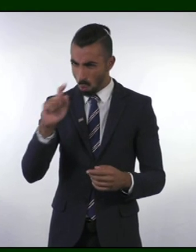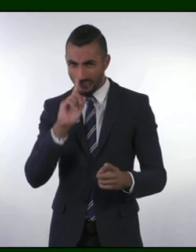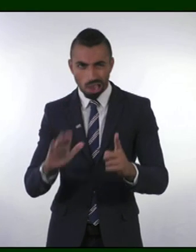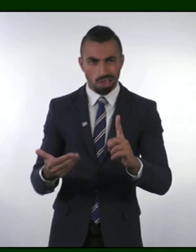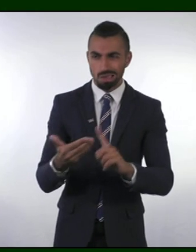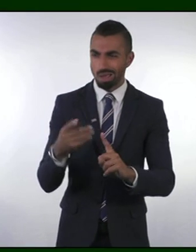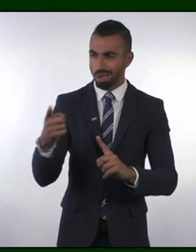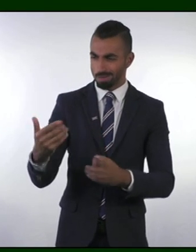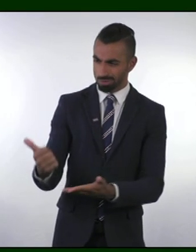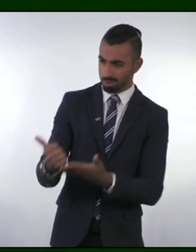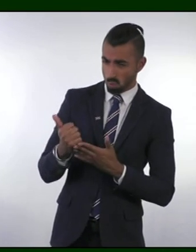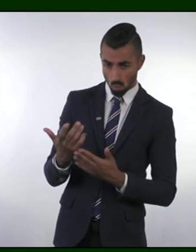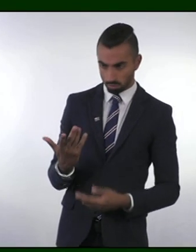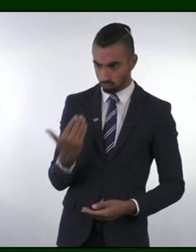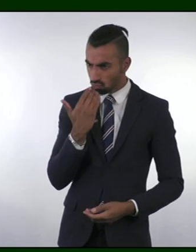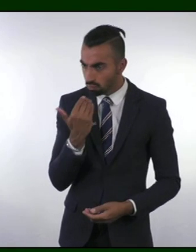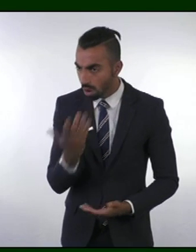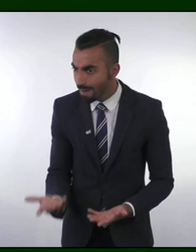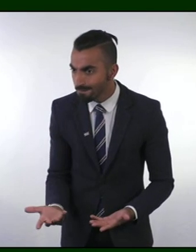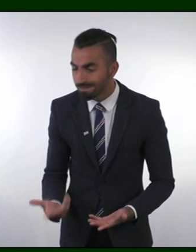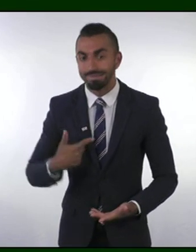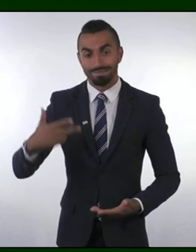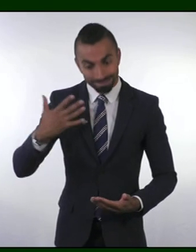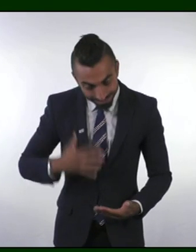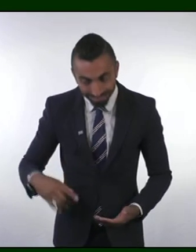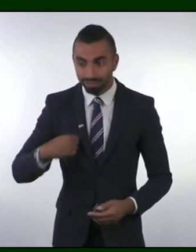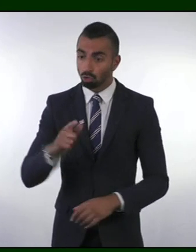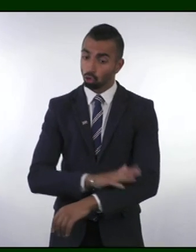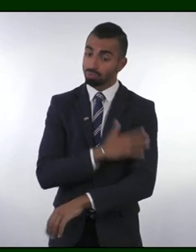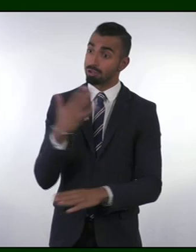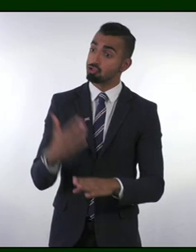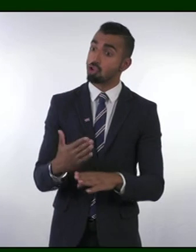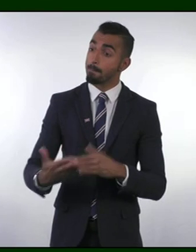Surely we need far more green jobs, now and in future.